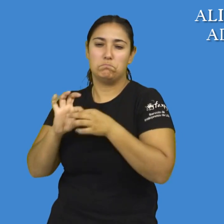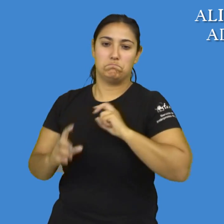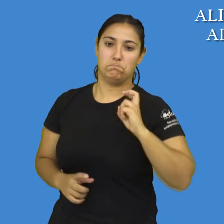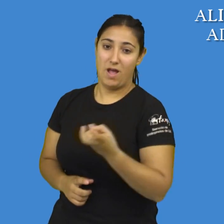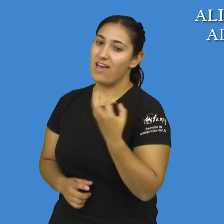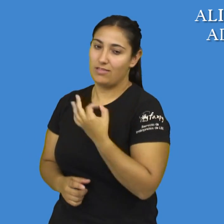etc